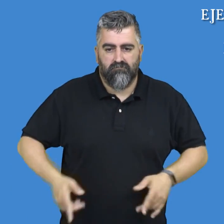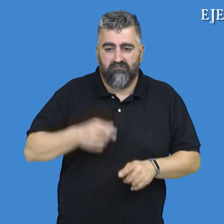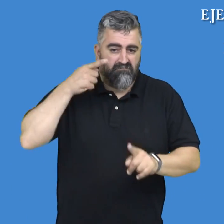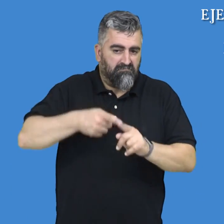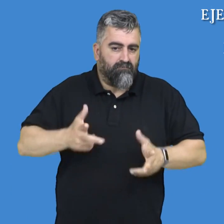objetivo